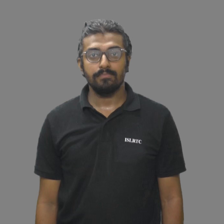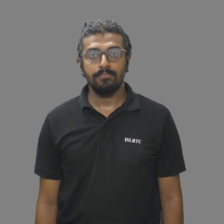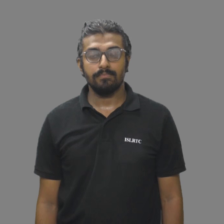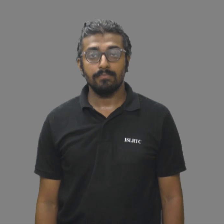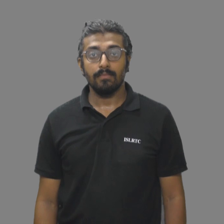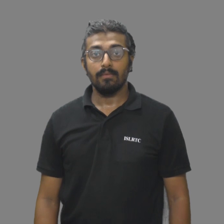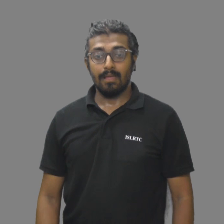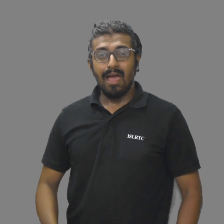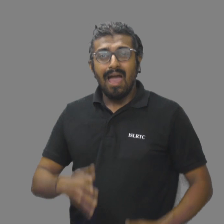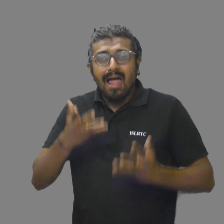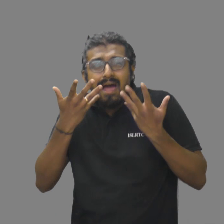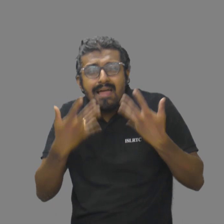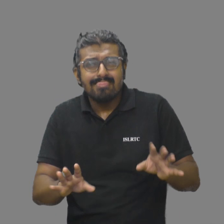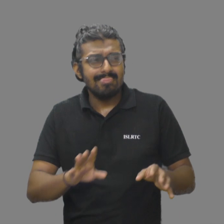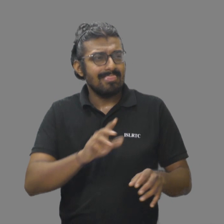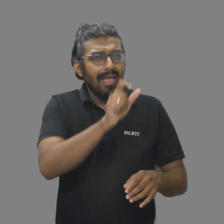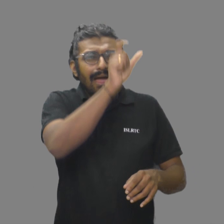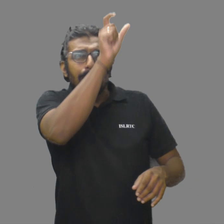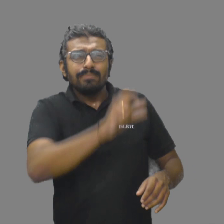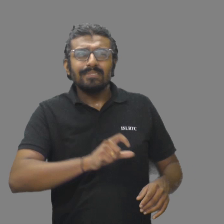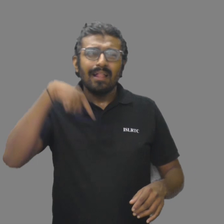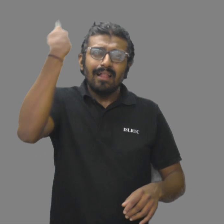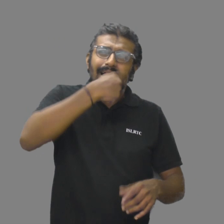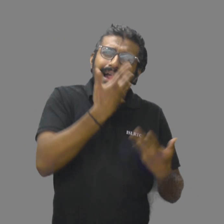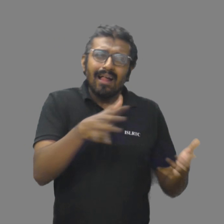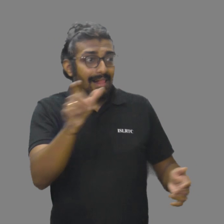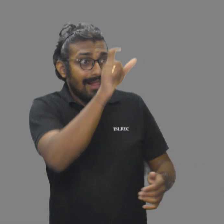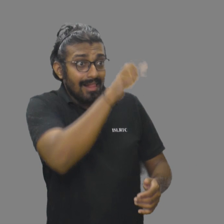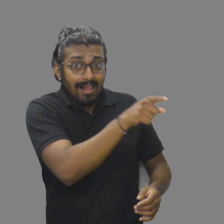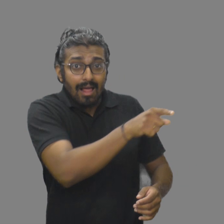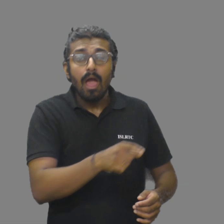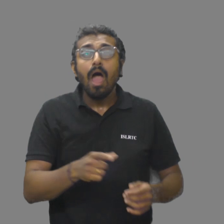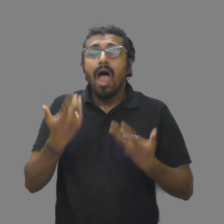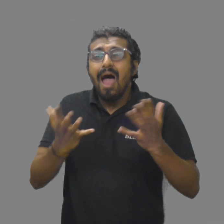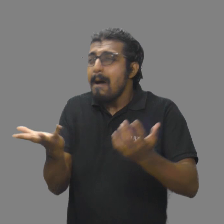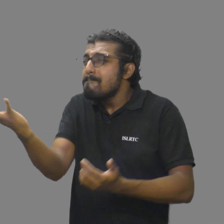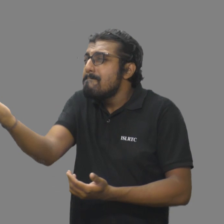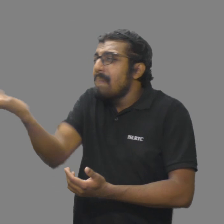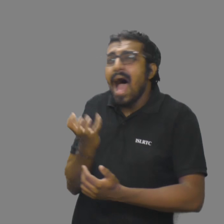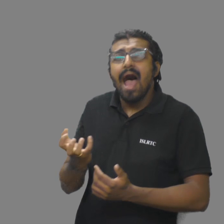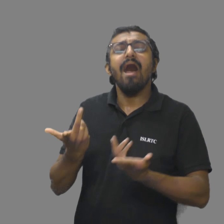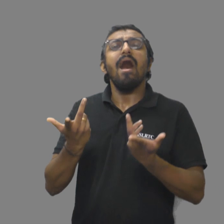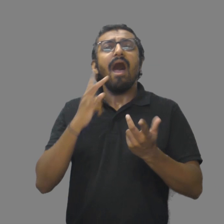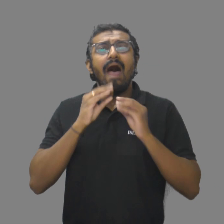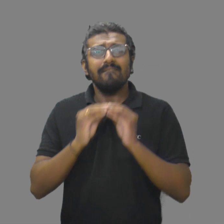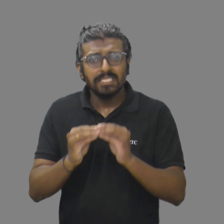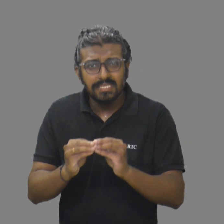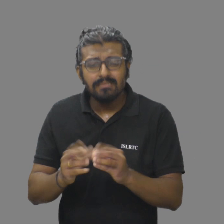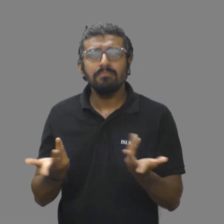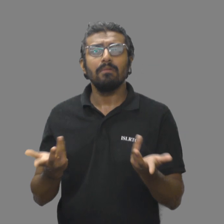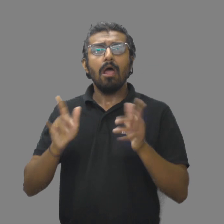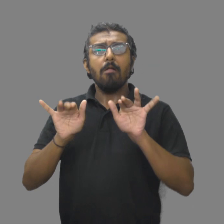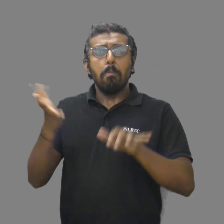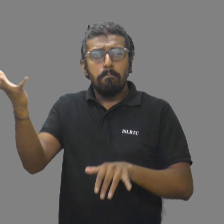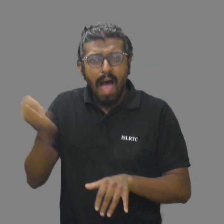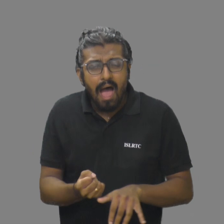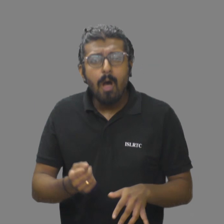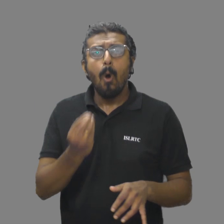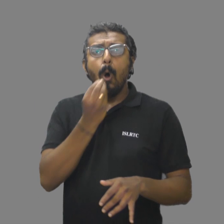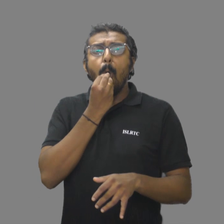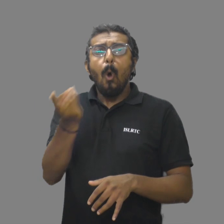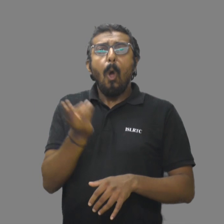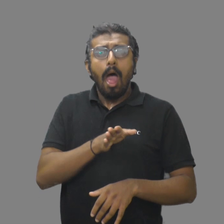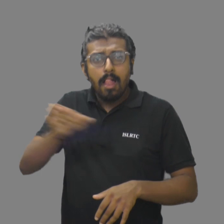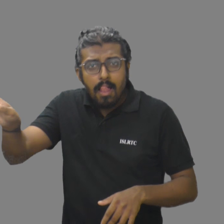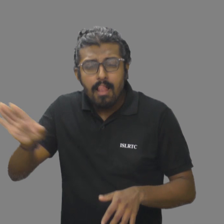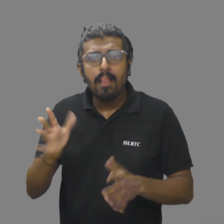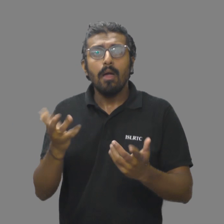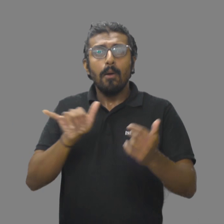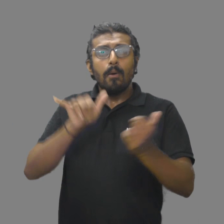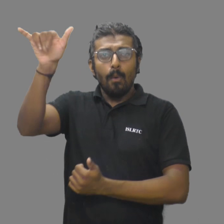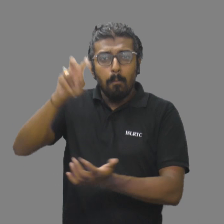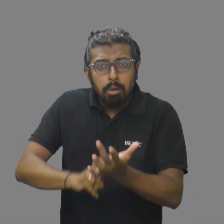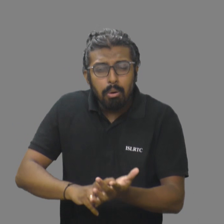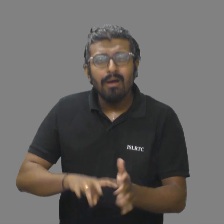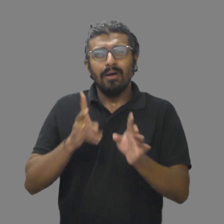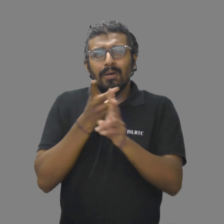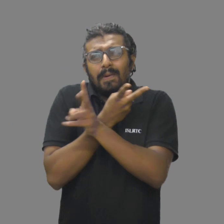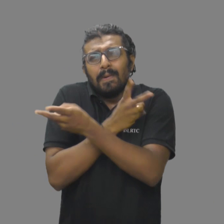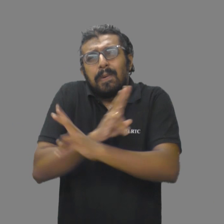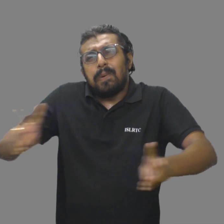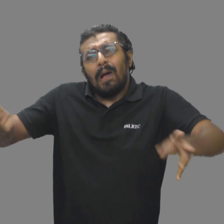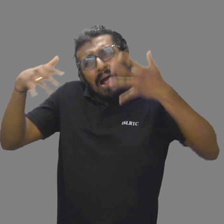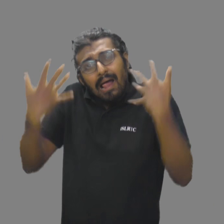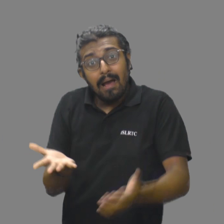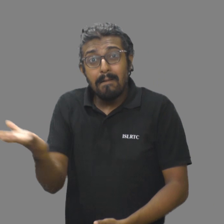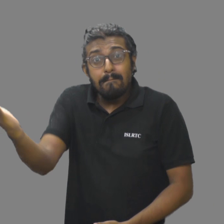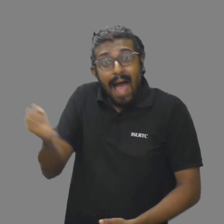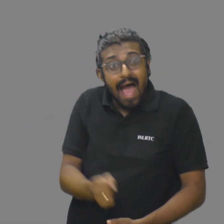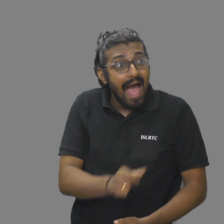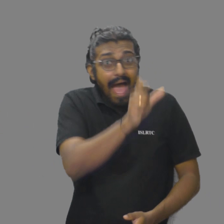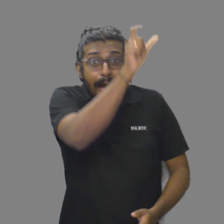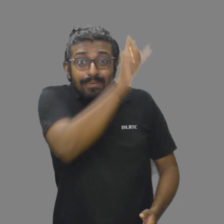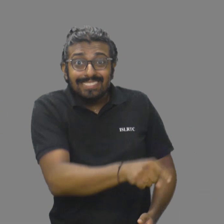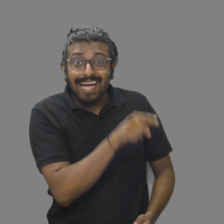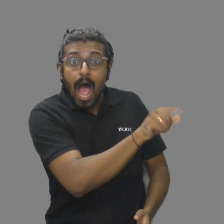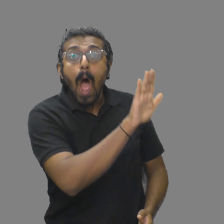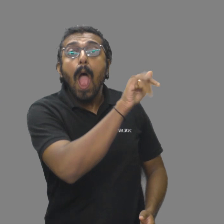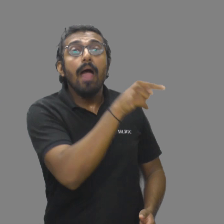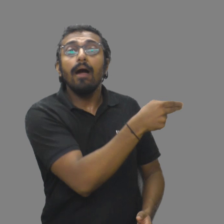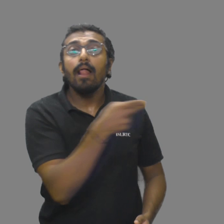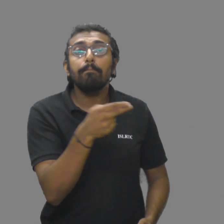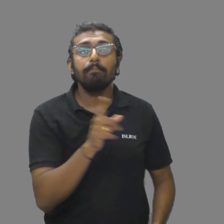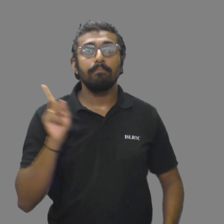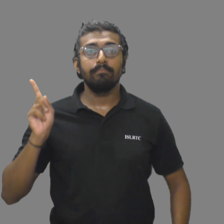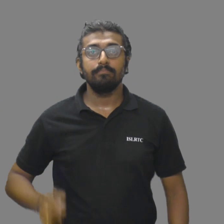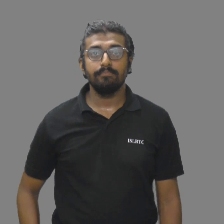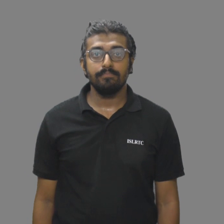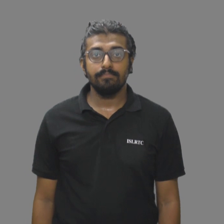Customer